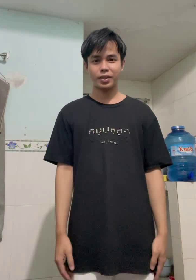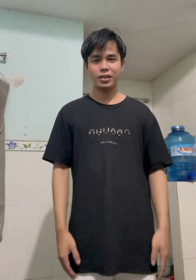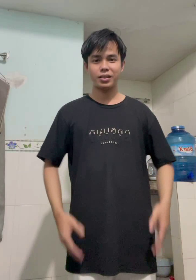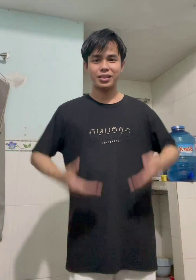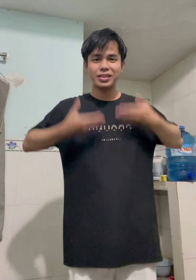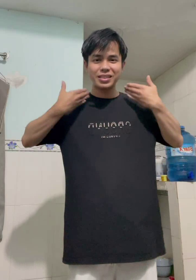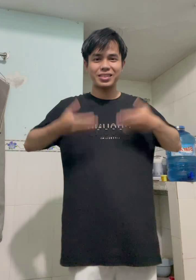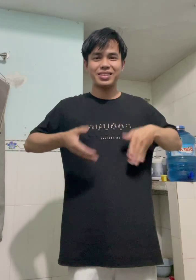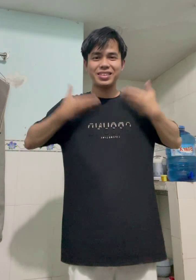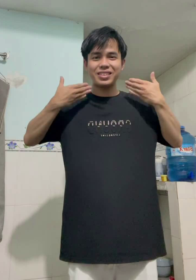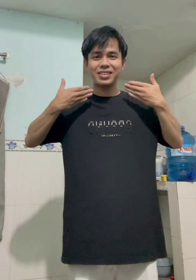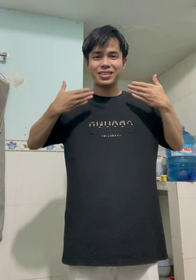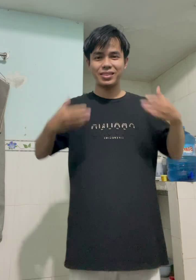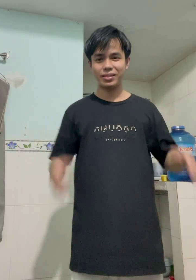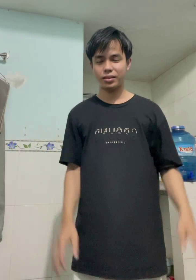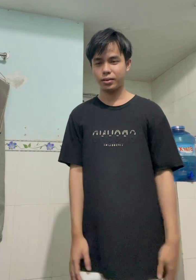vui ve